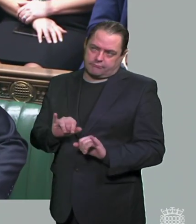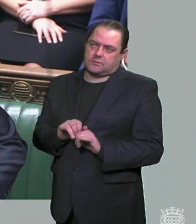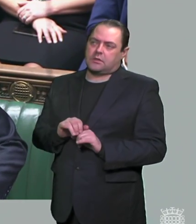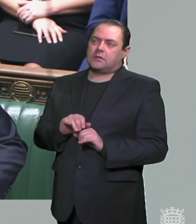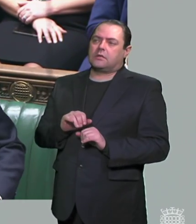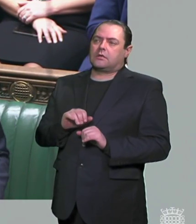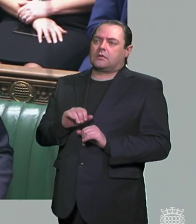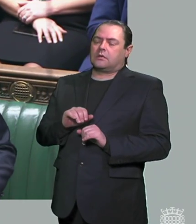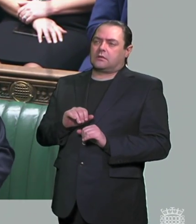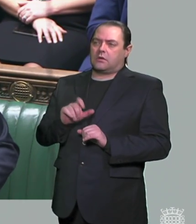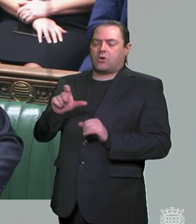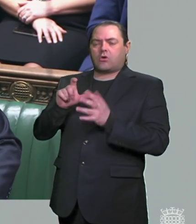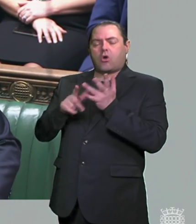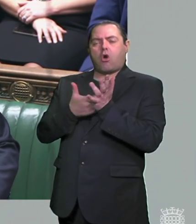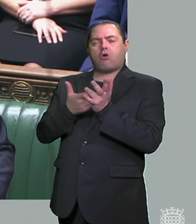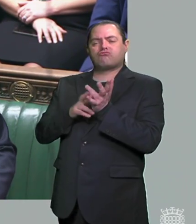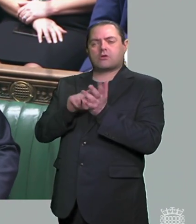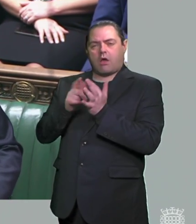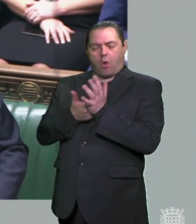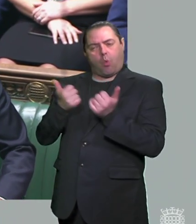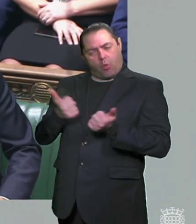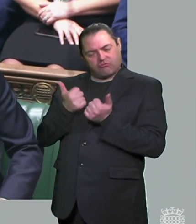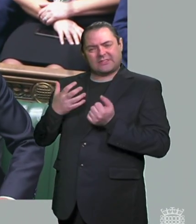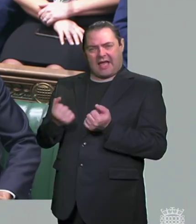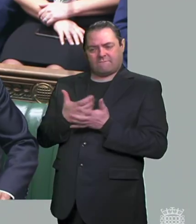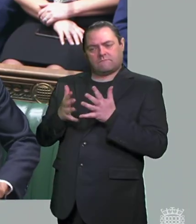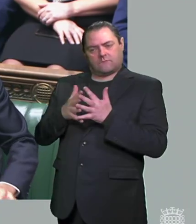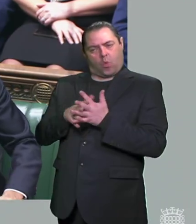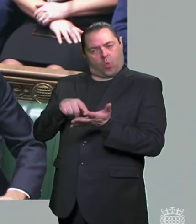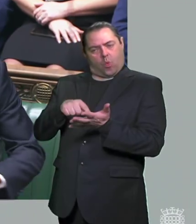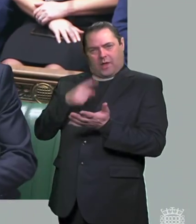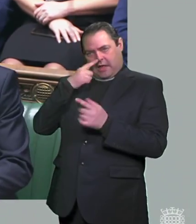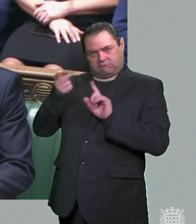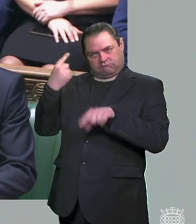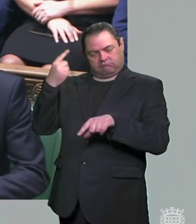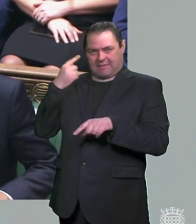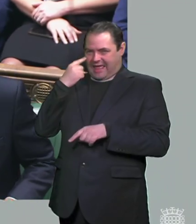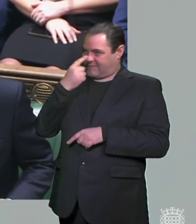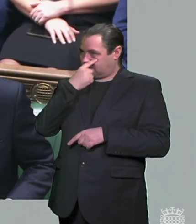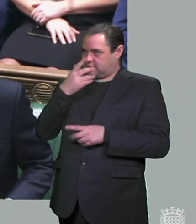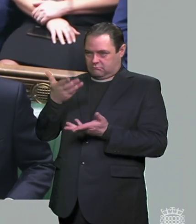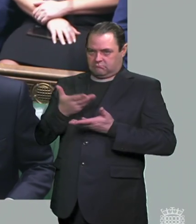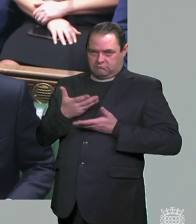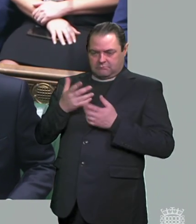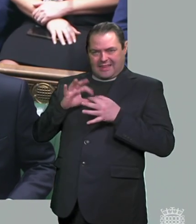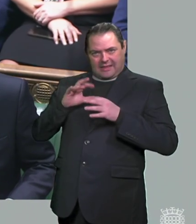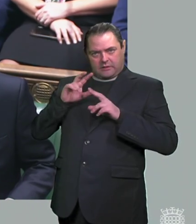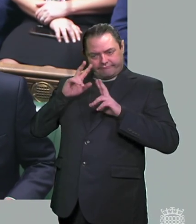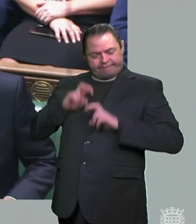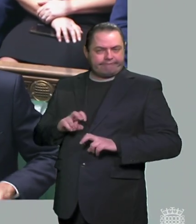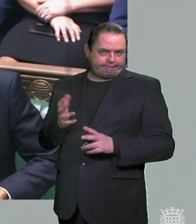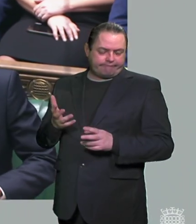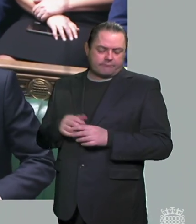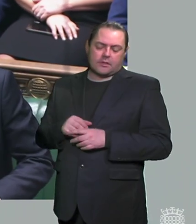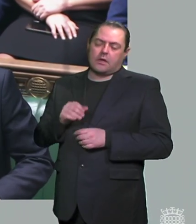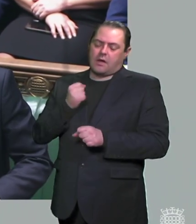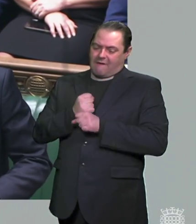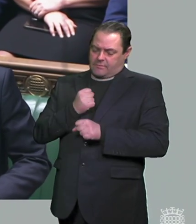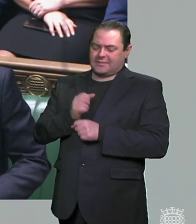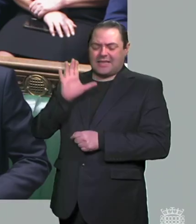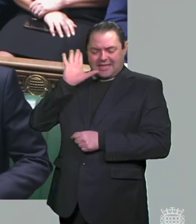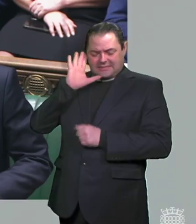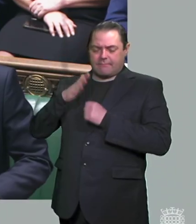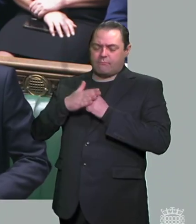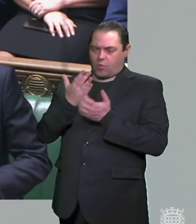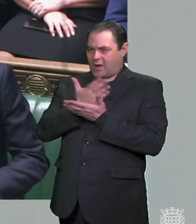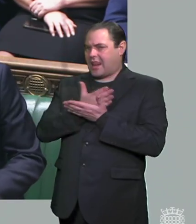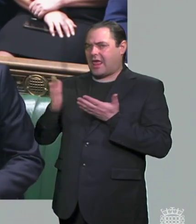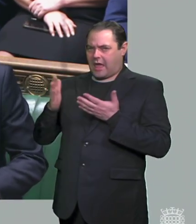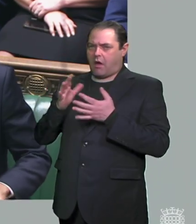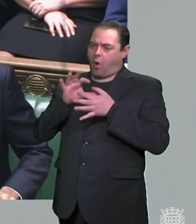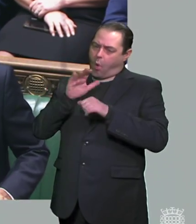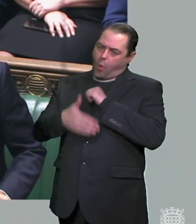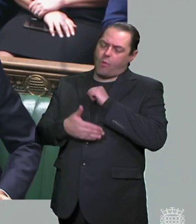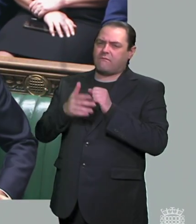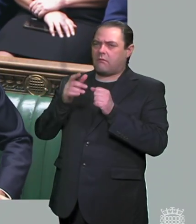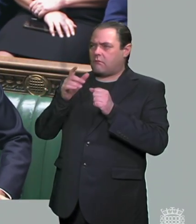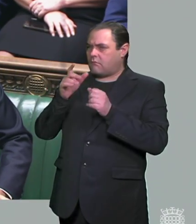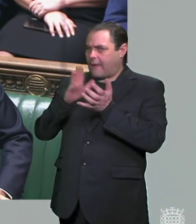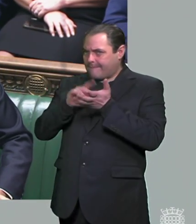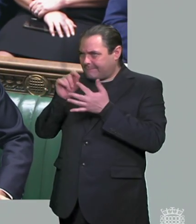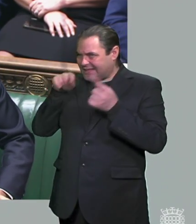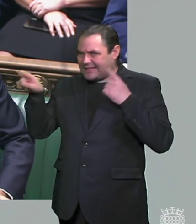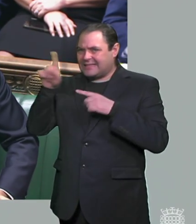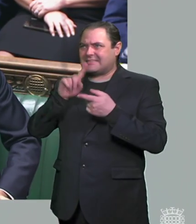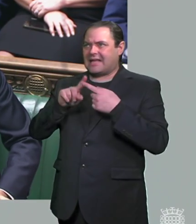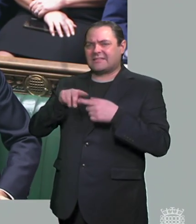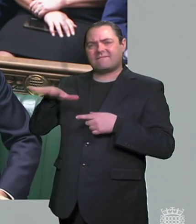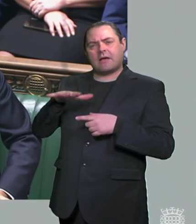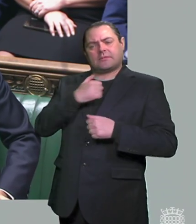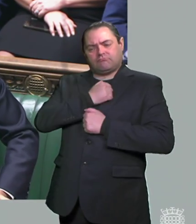Coroners already have statutory powers to require evidence to be given or produced for the purposes of their investigation, but the Government are listening carefully to the concerns of parliamentary colleagues and to bereaved families.